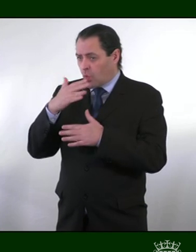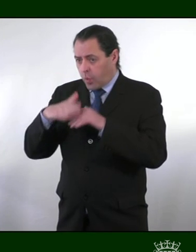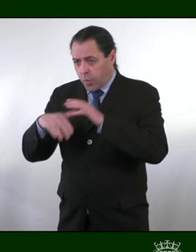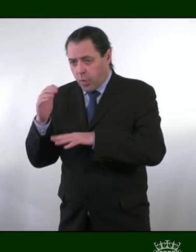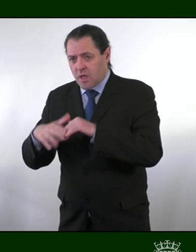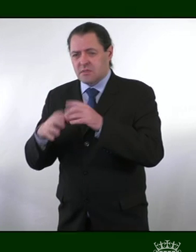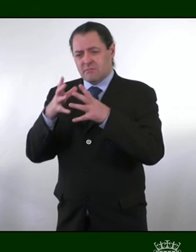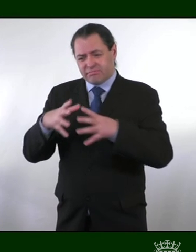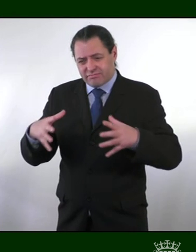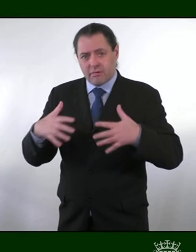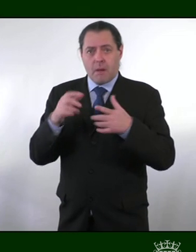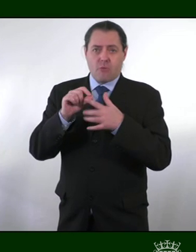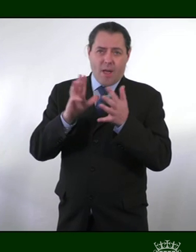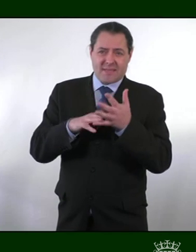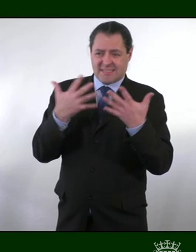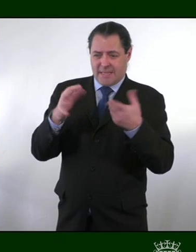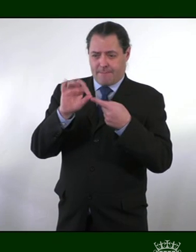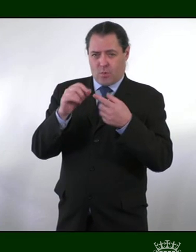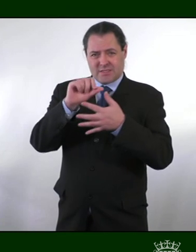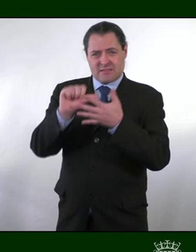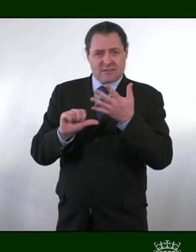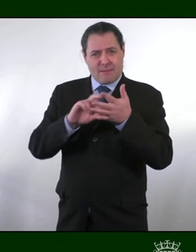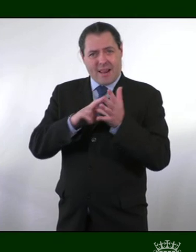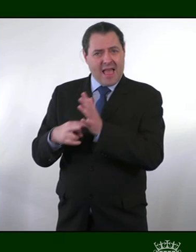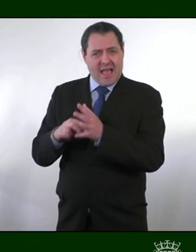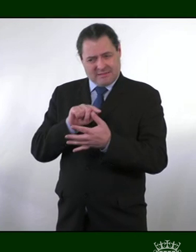I could go on, Mr Speaker.